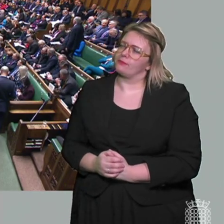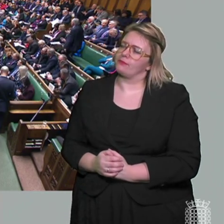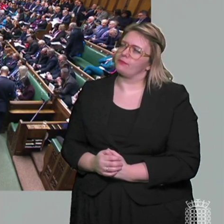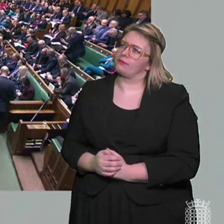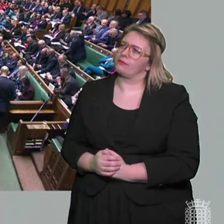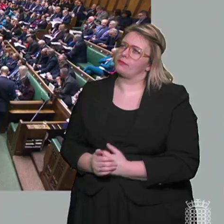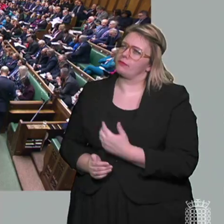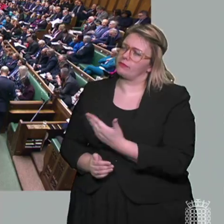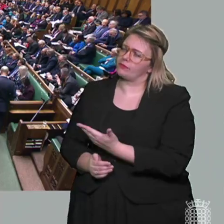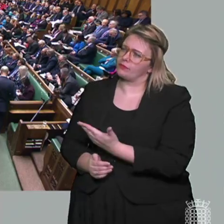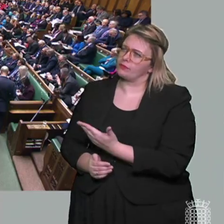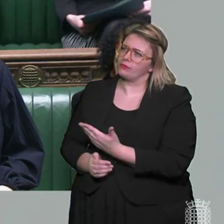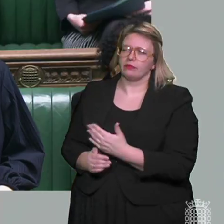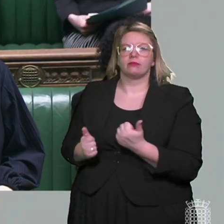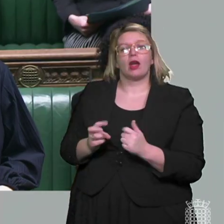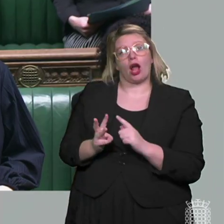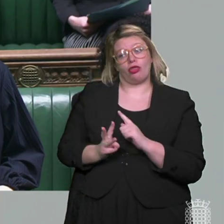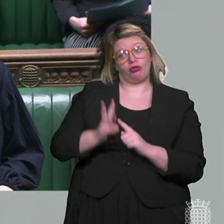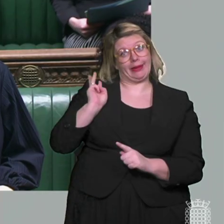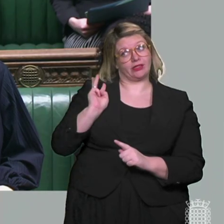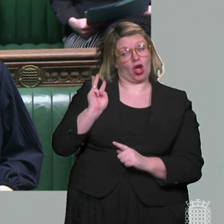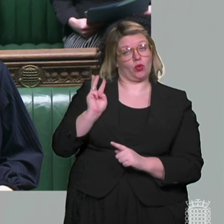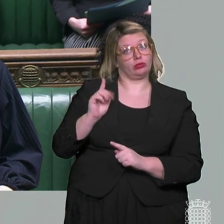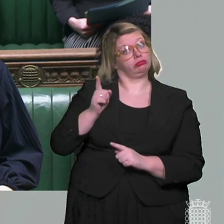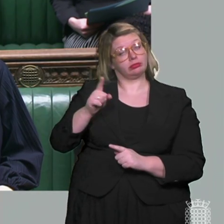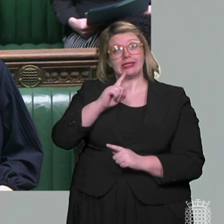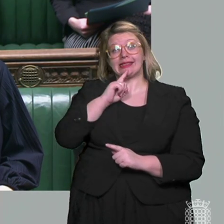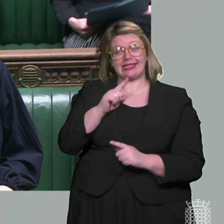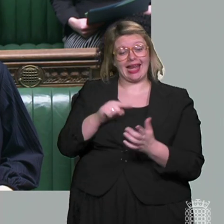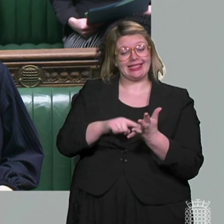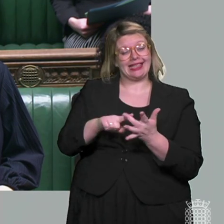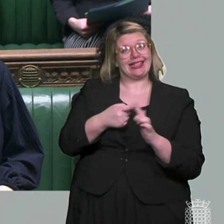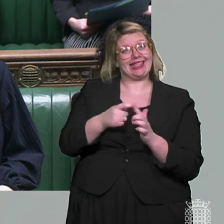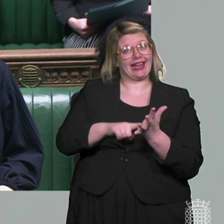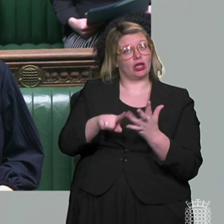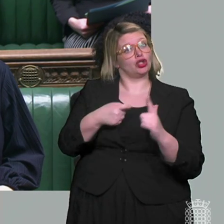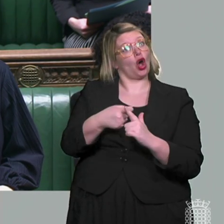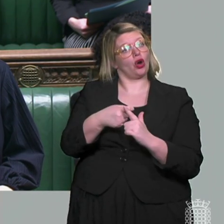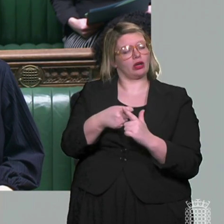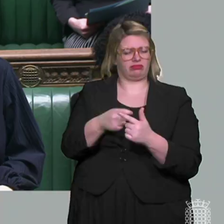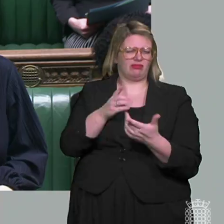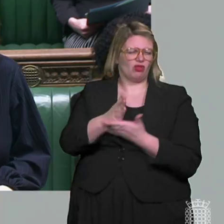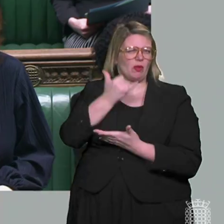Three weeks ago, the Secretary of State said that the use of TikTok on Government devices was “a personal choice”.